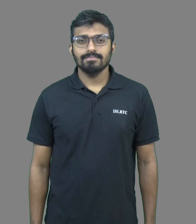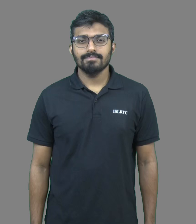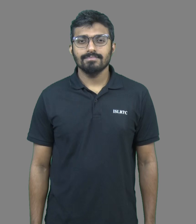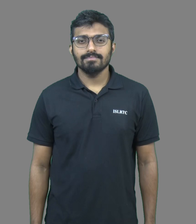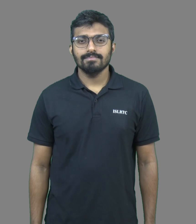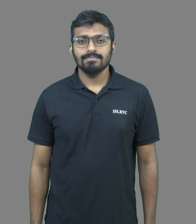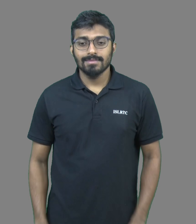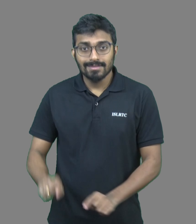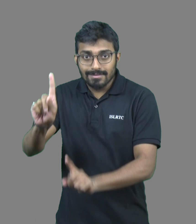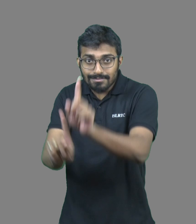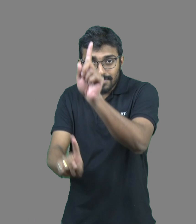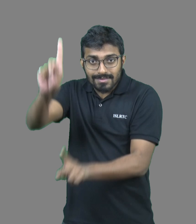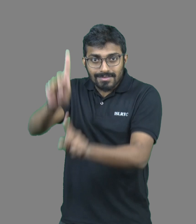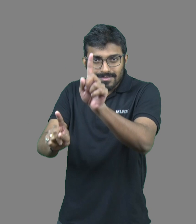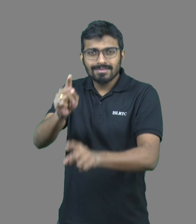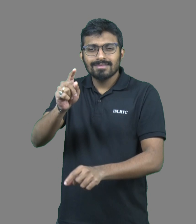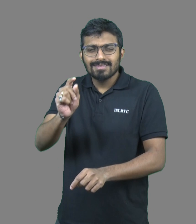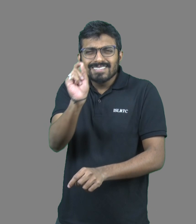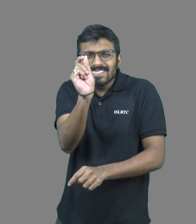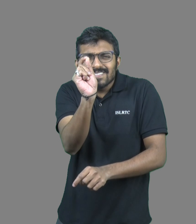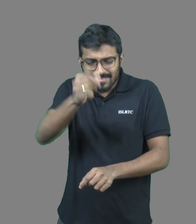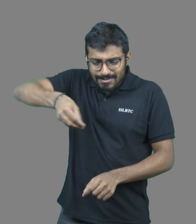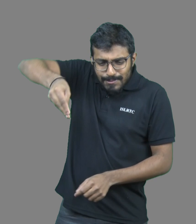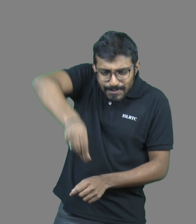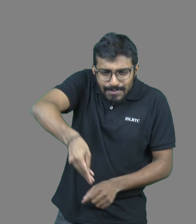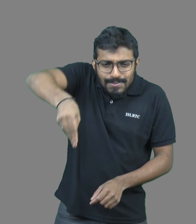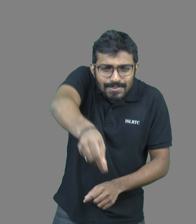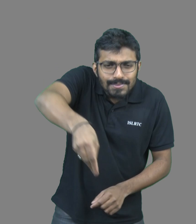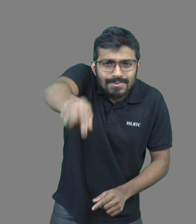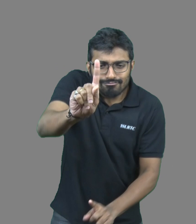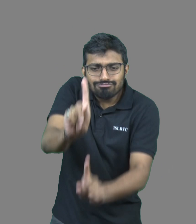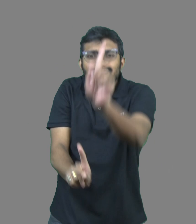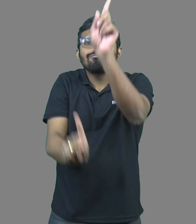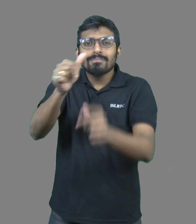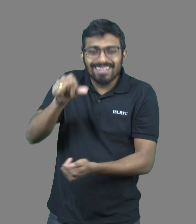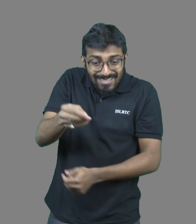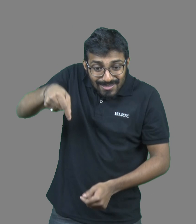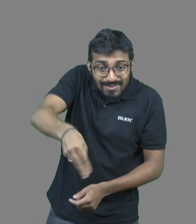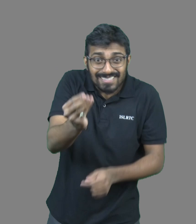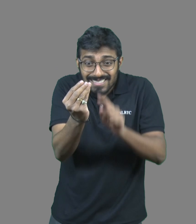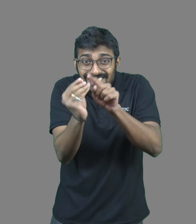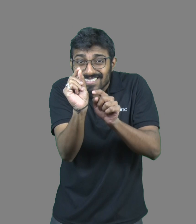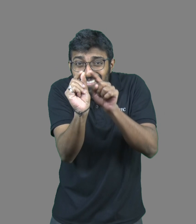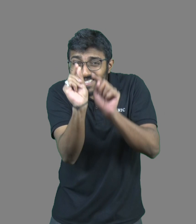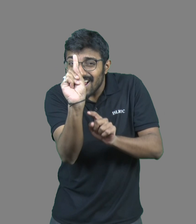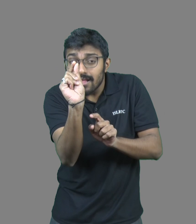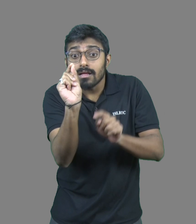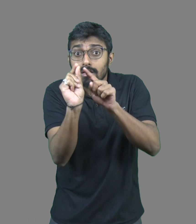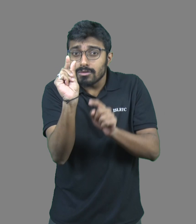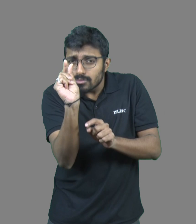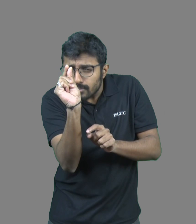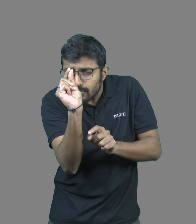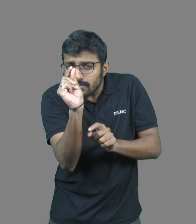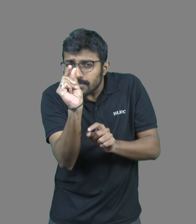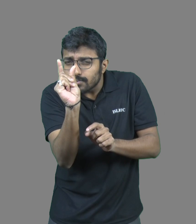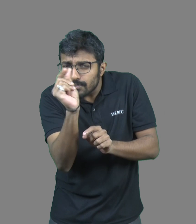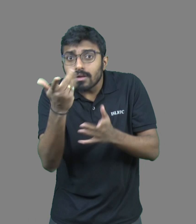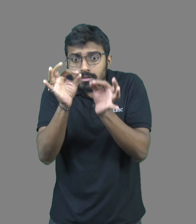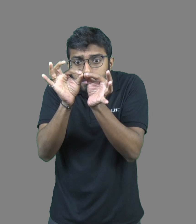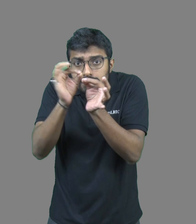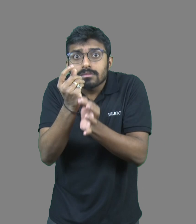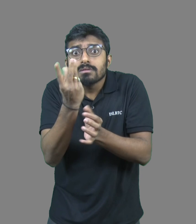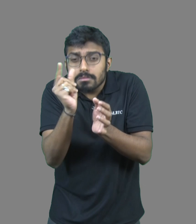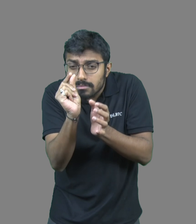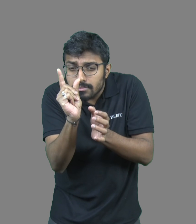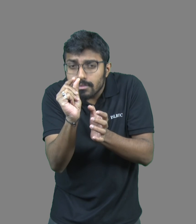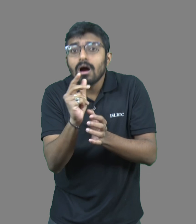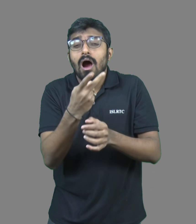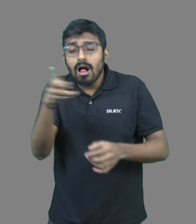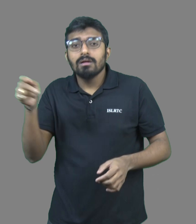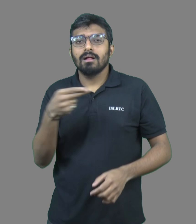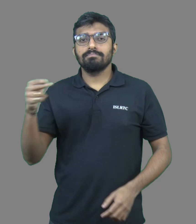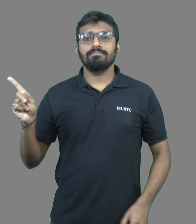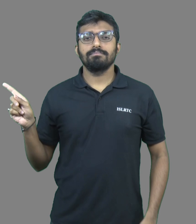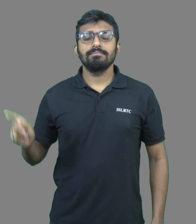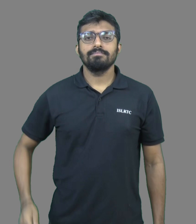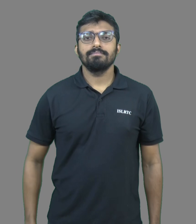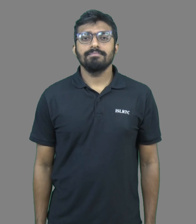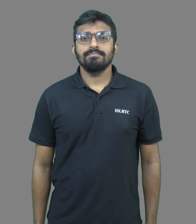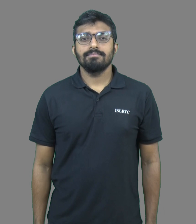Size of Seed